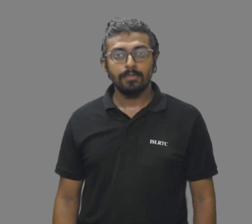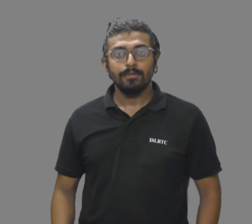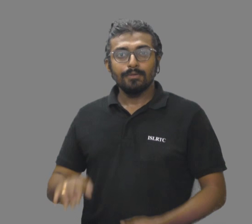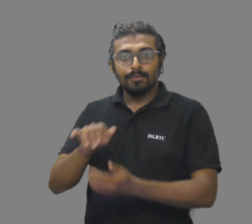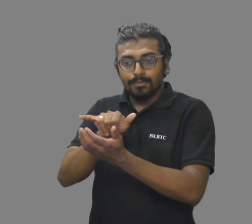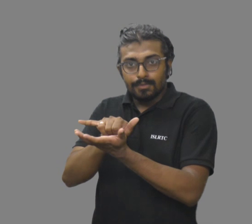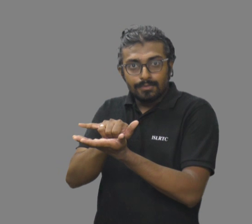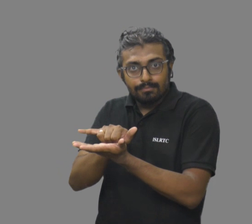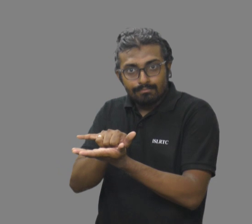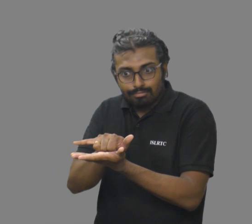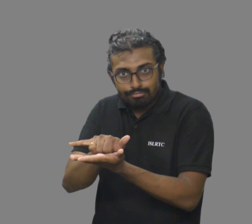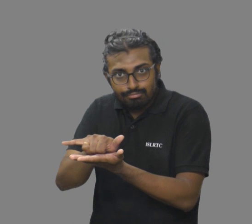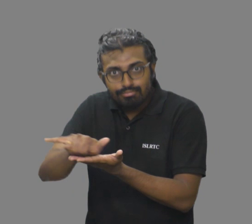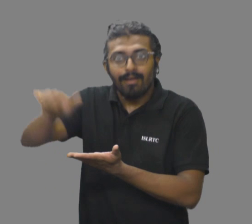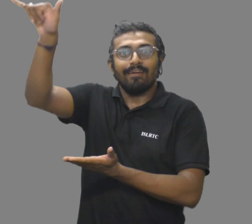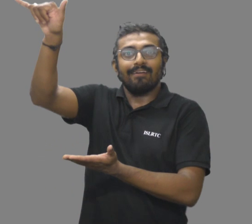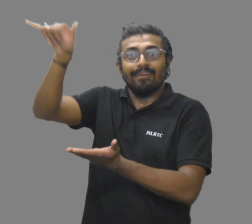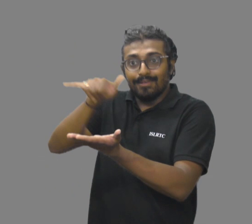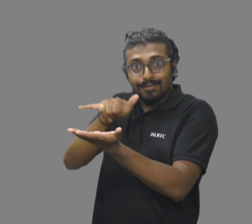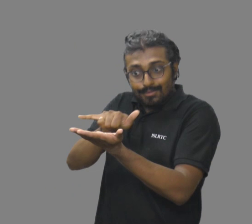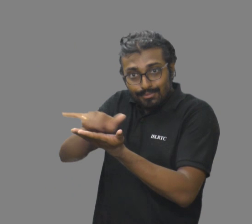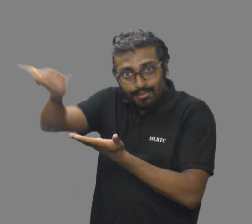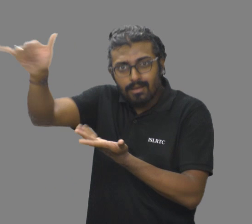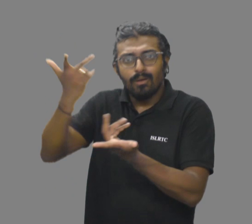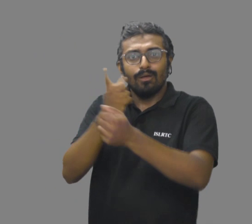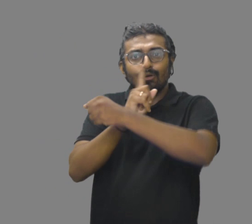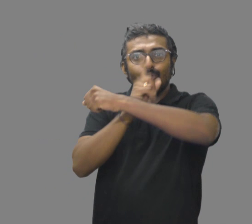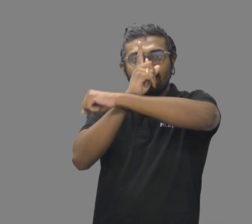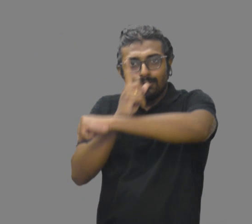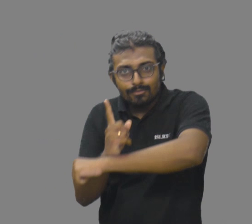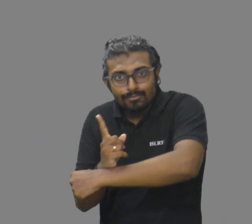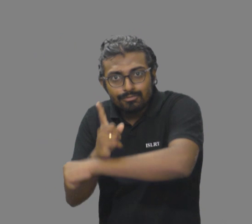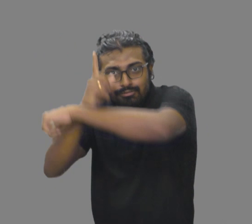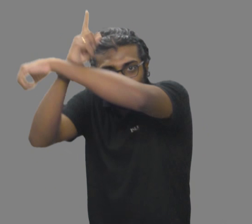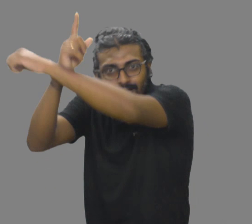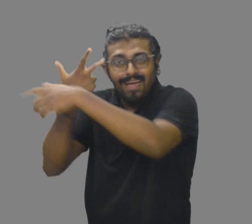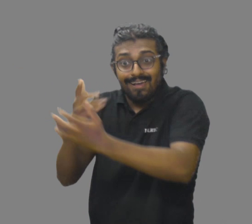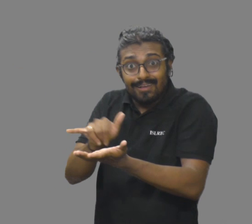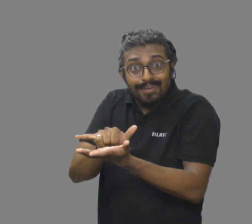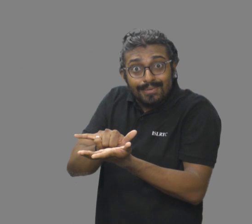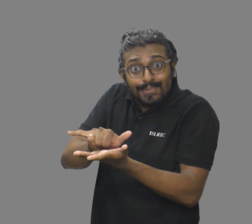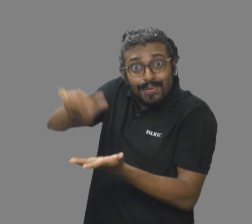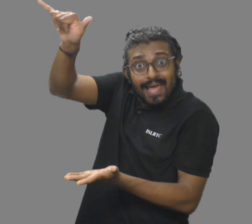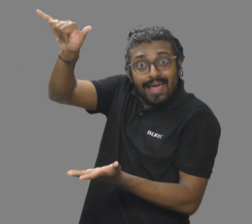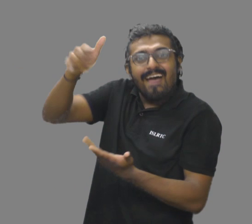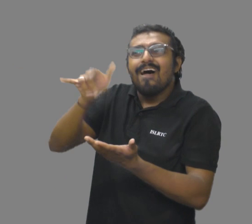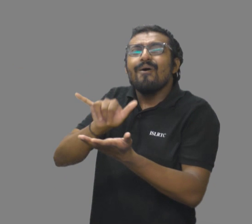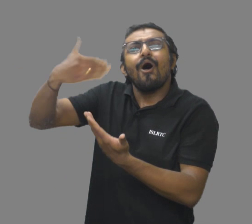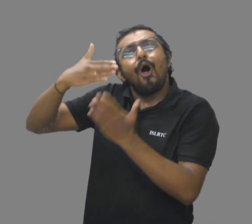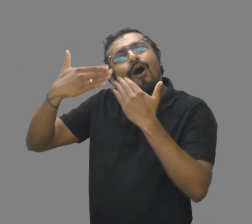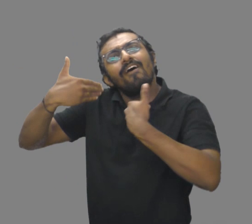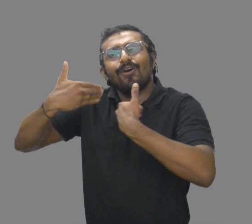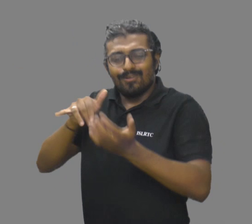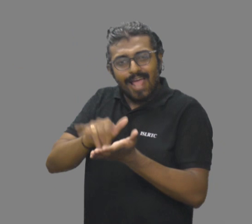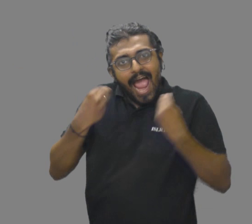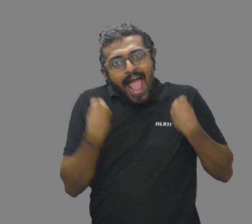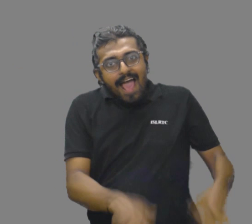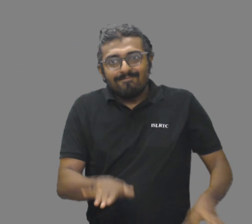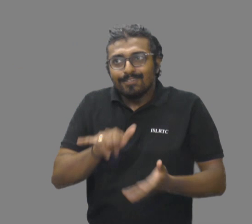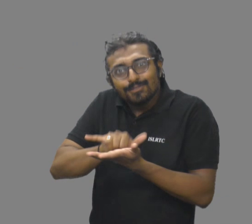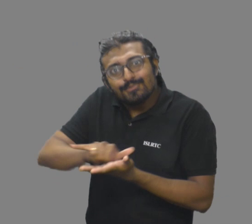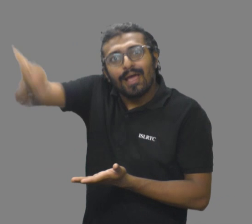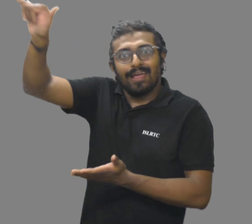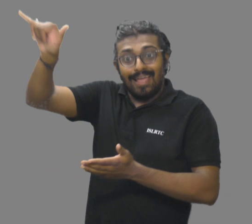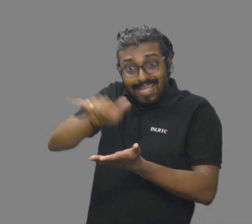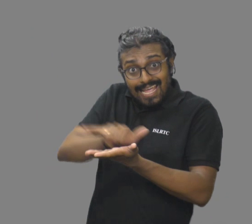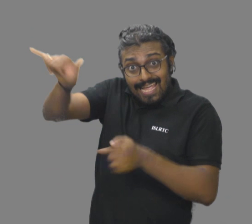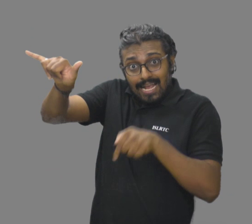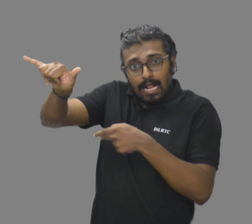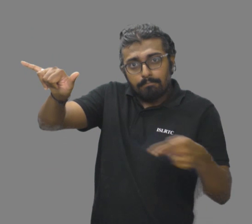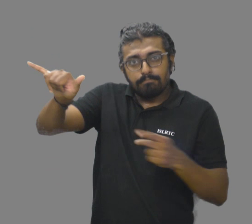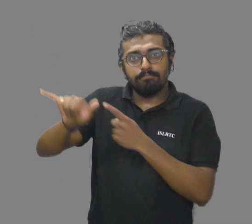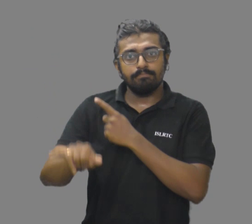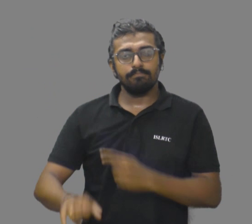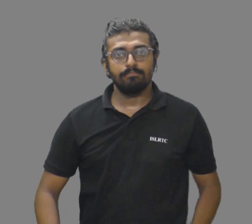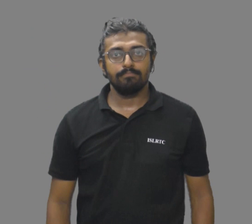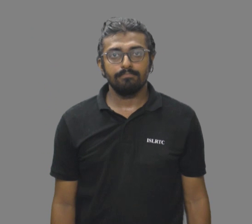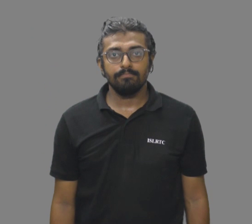Take Off (Plane Etc)